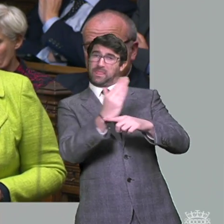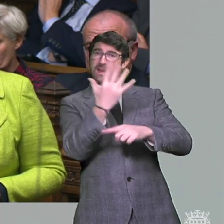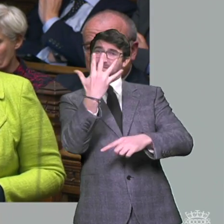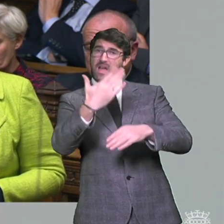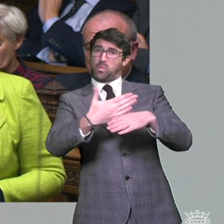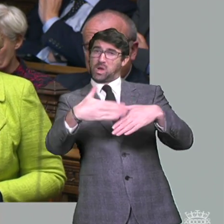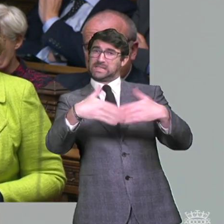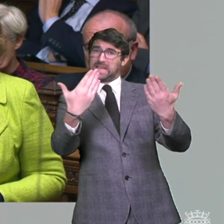Her new Chancellor may